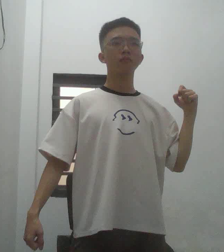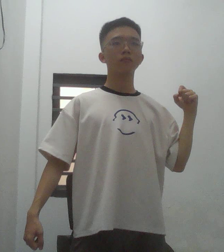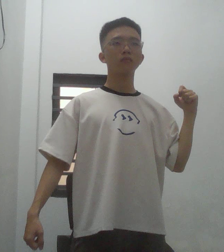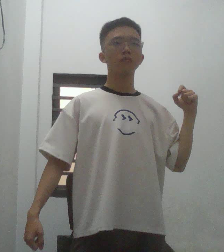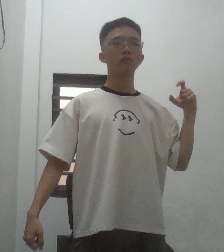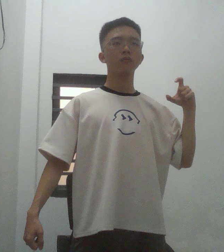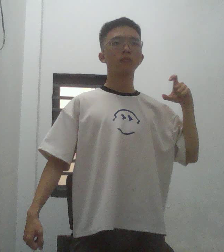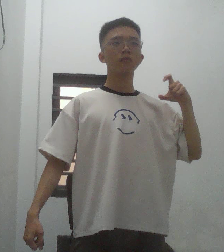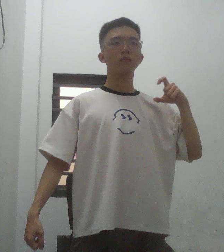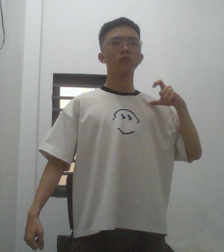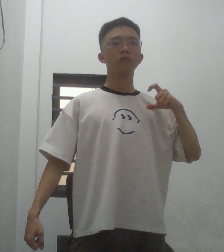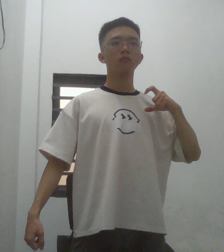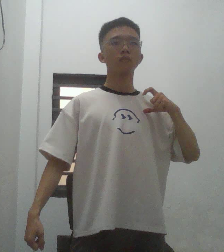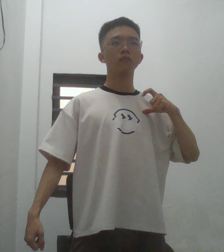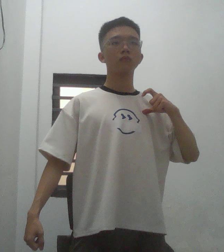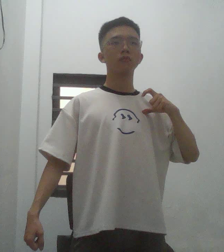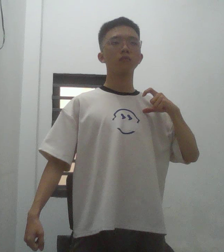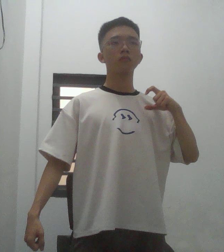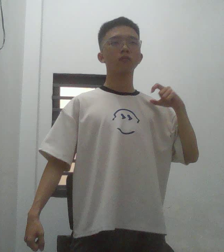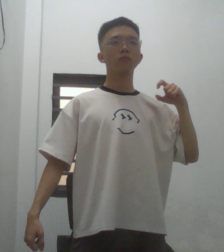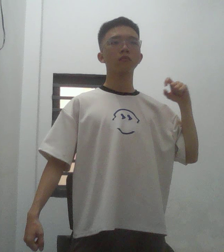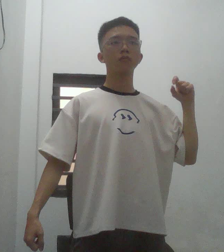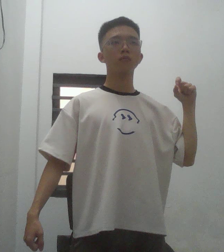giau co